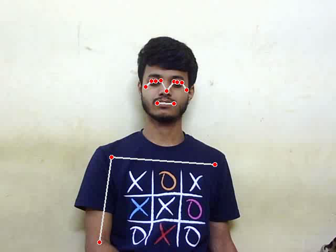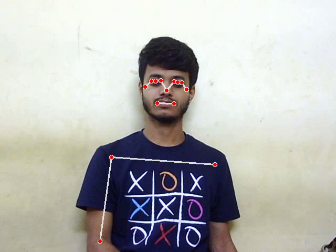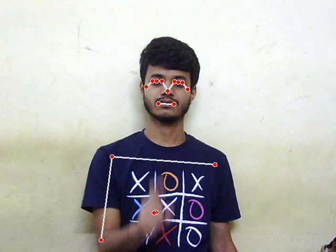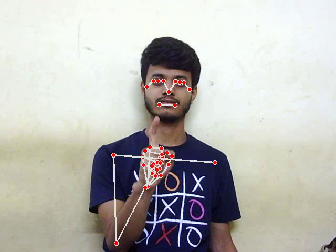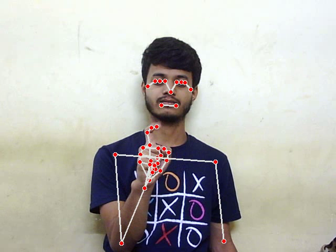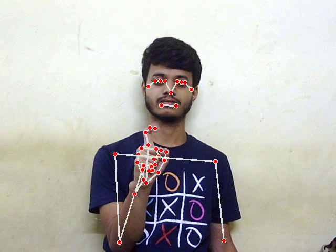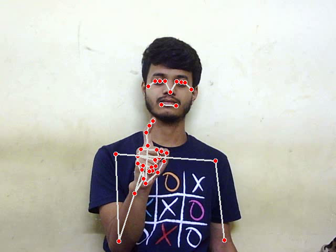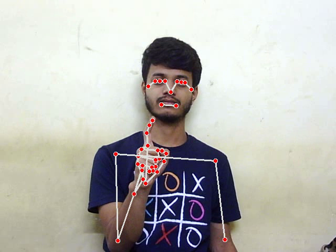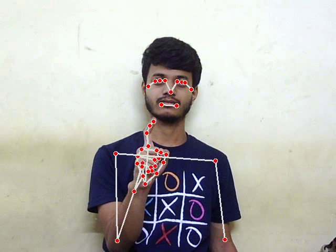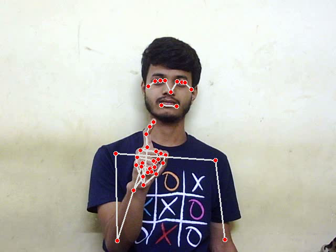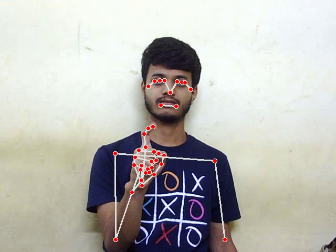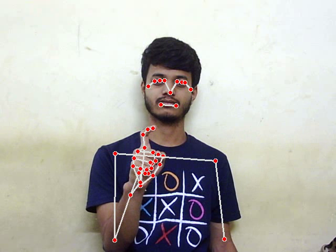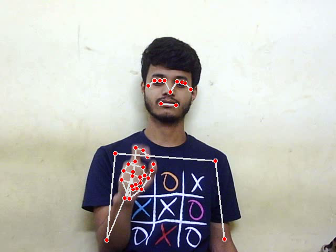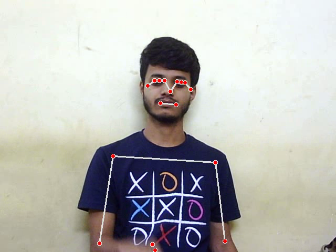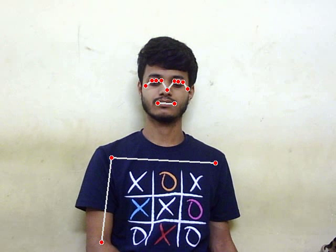question